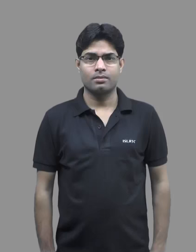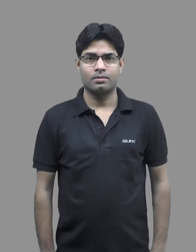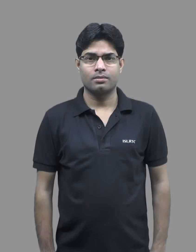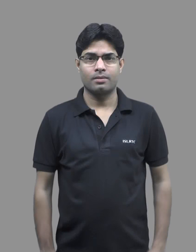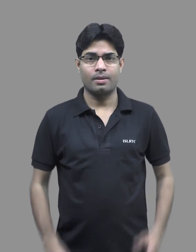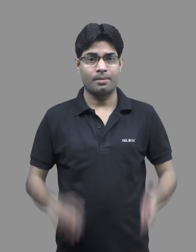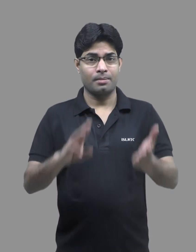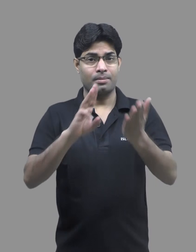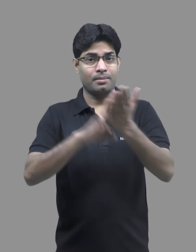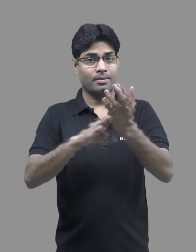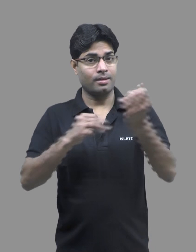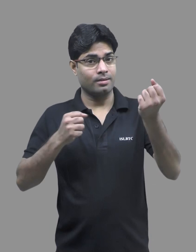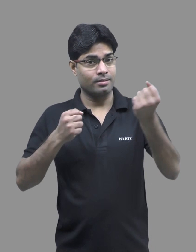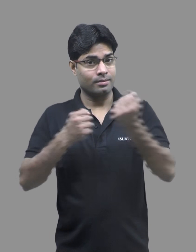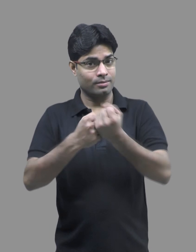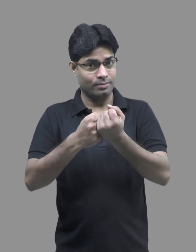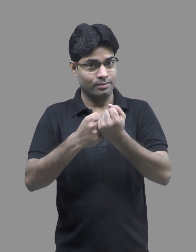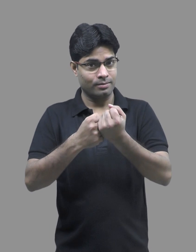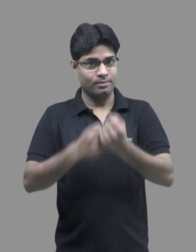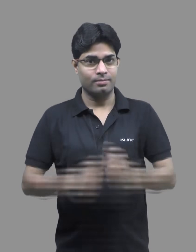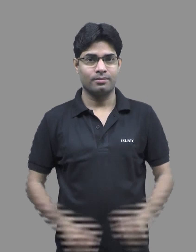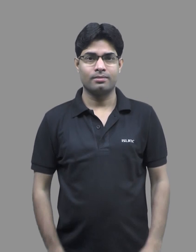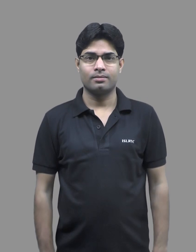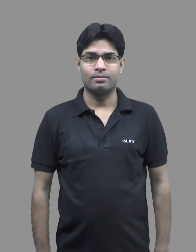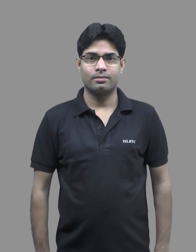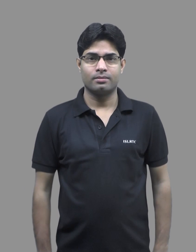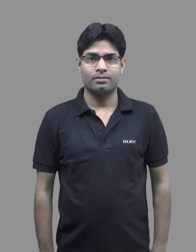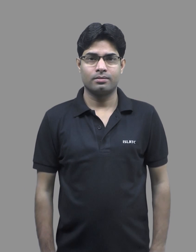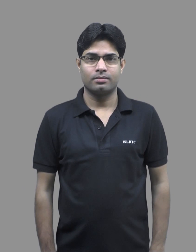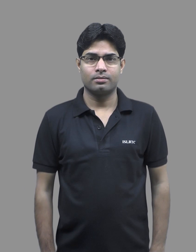March